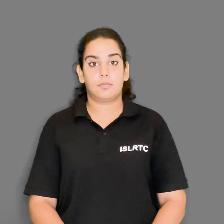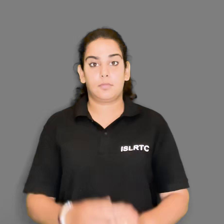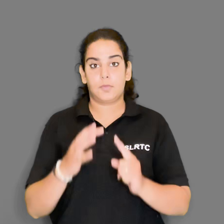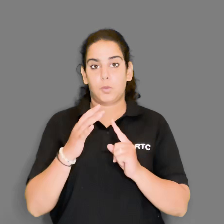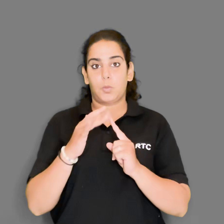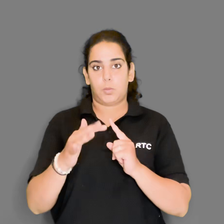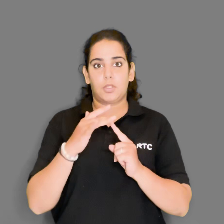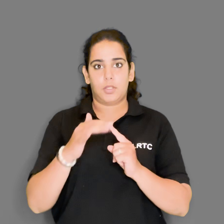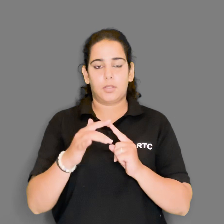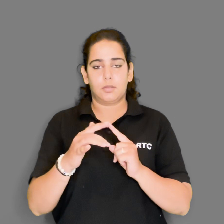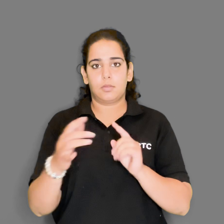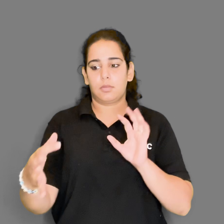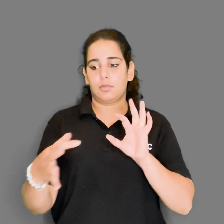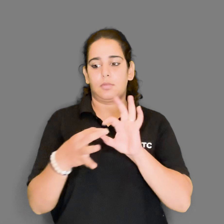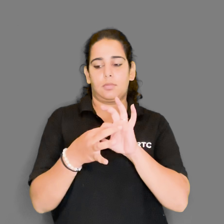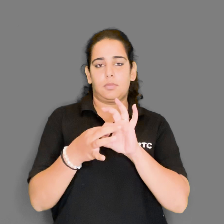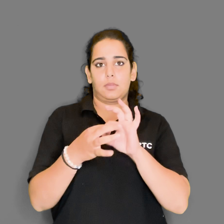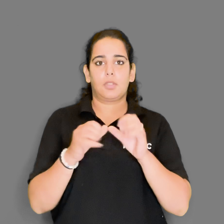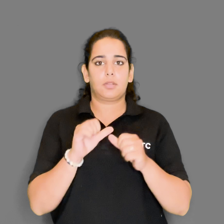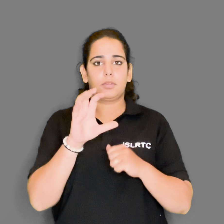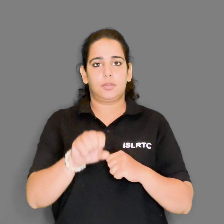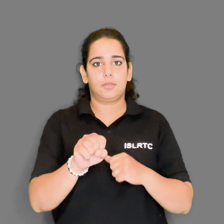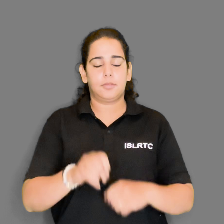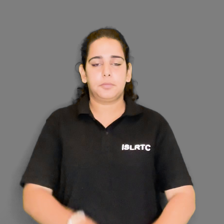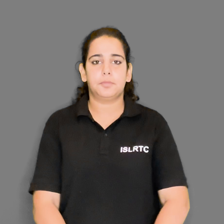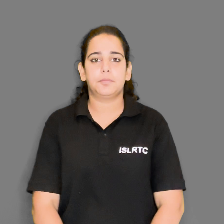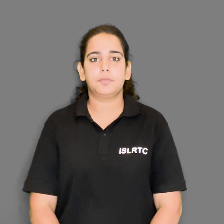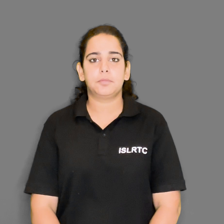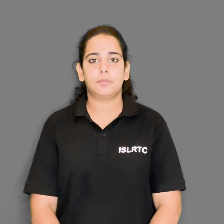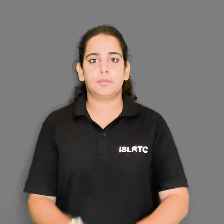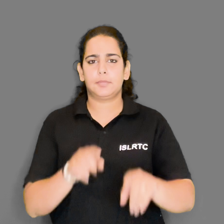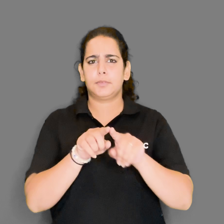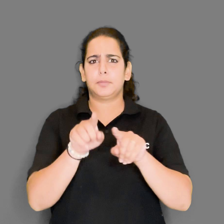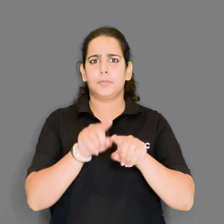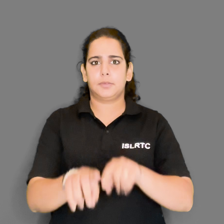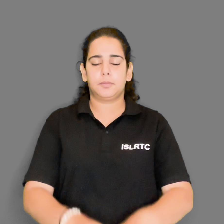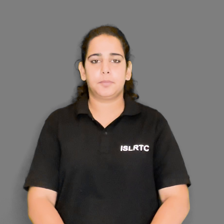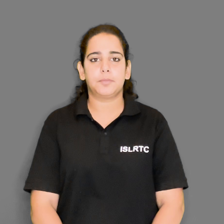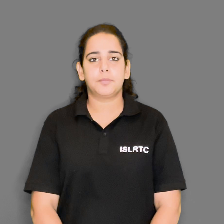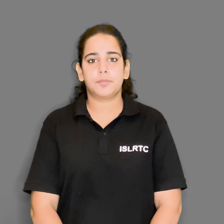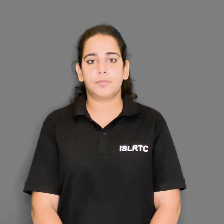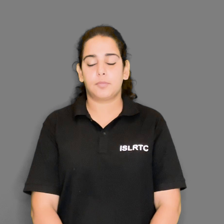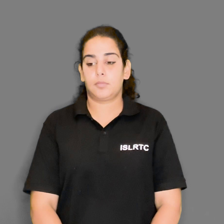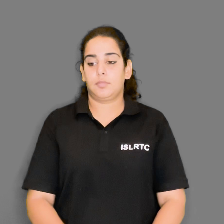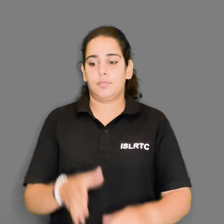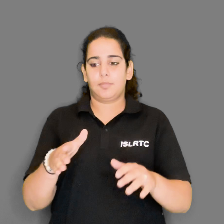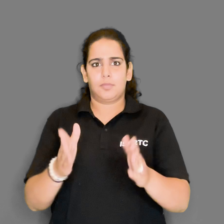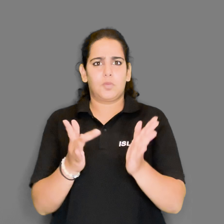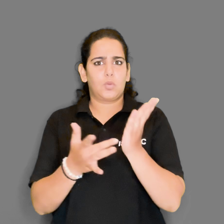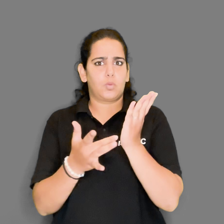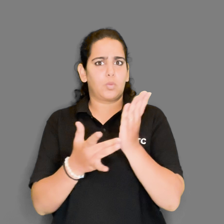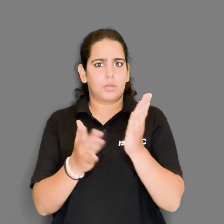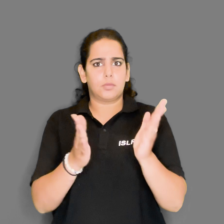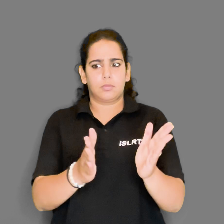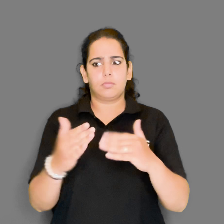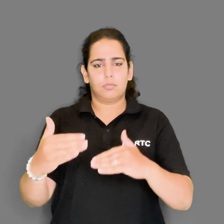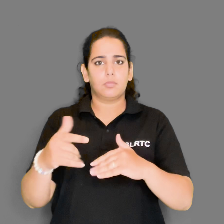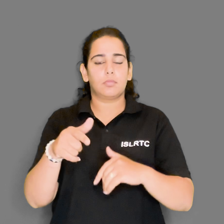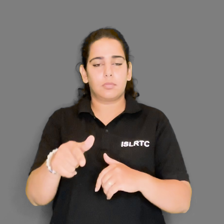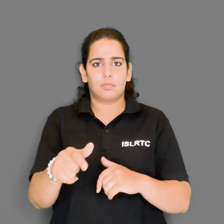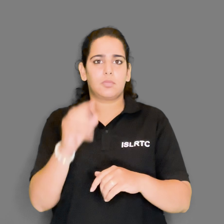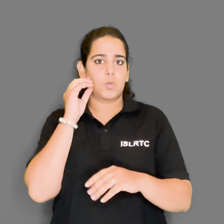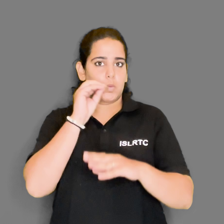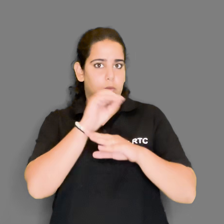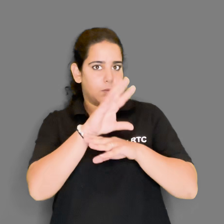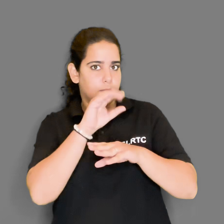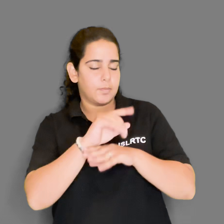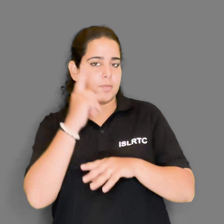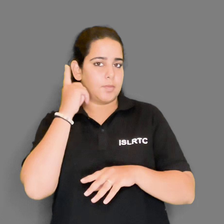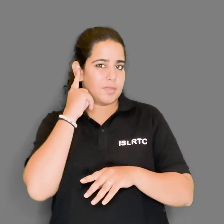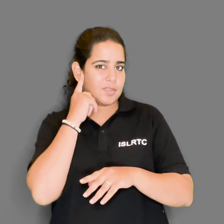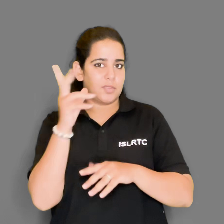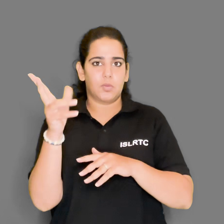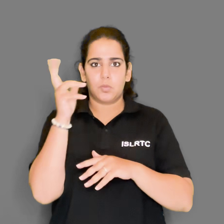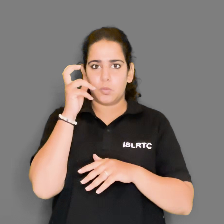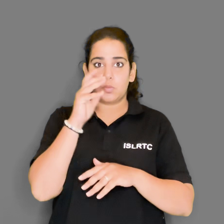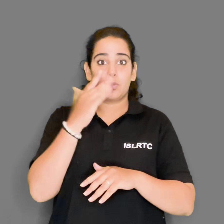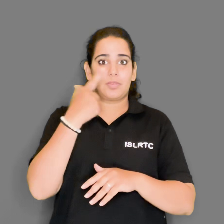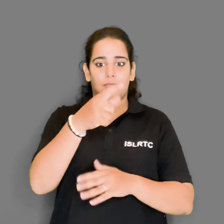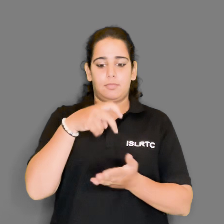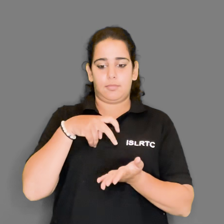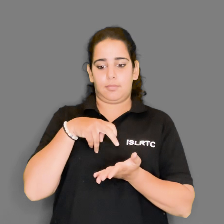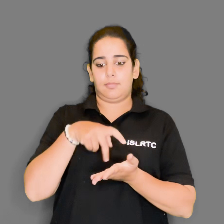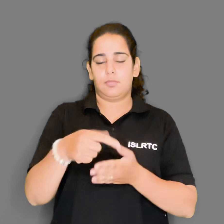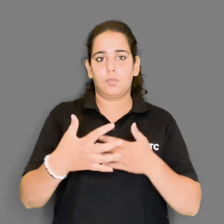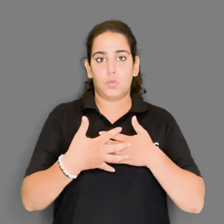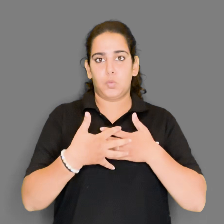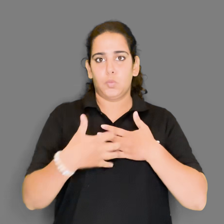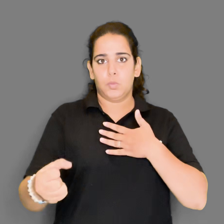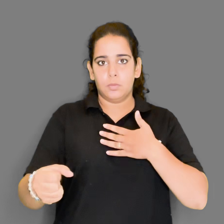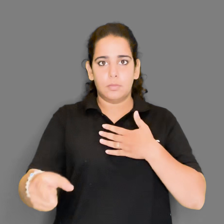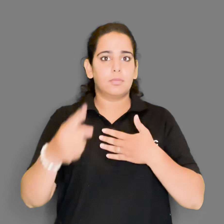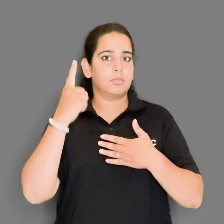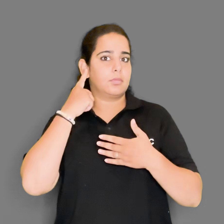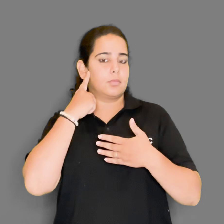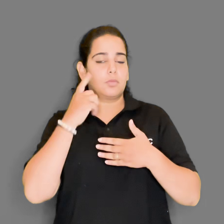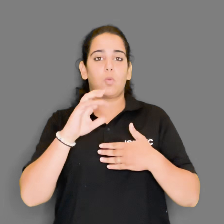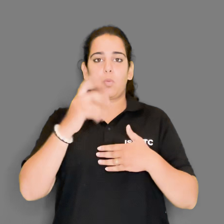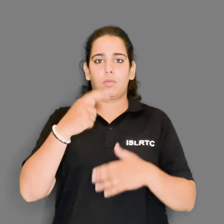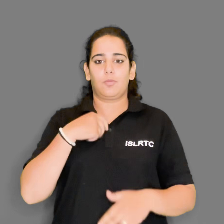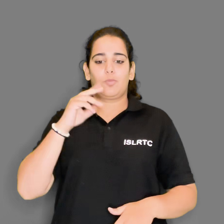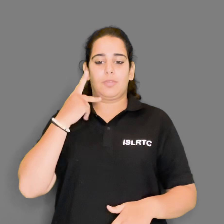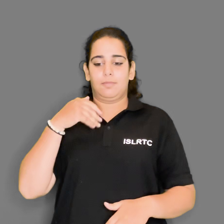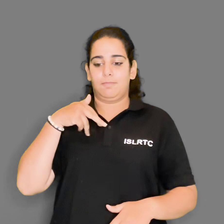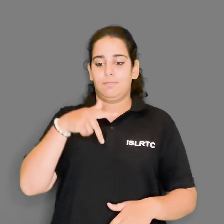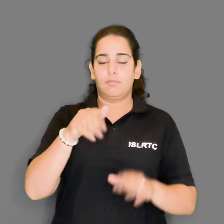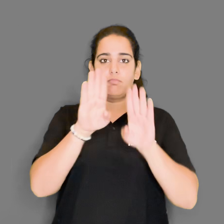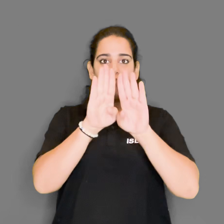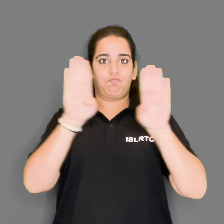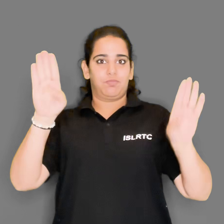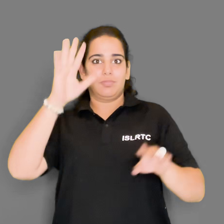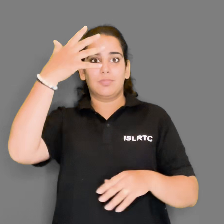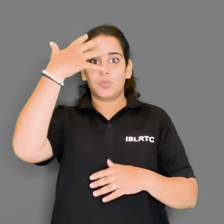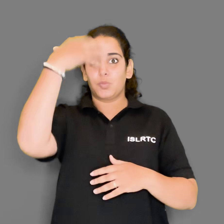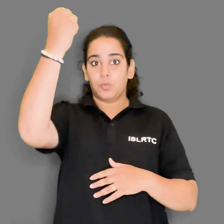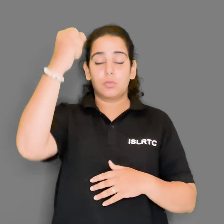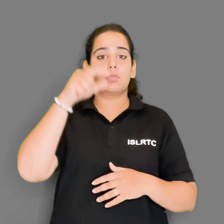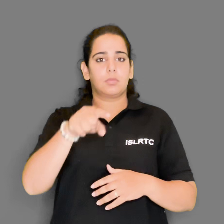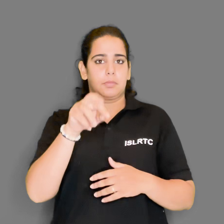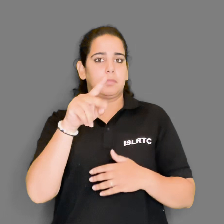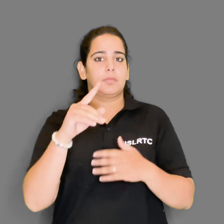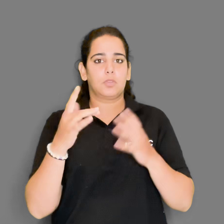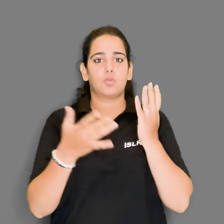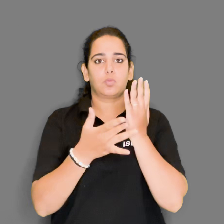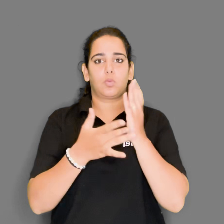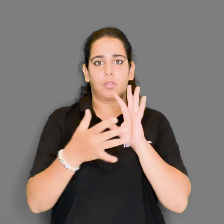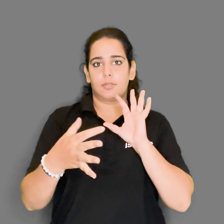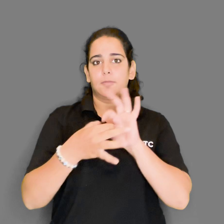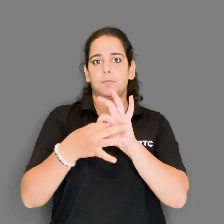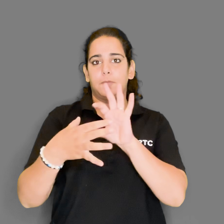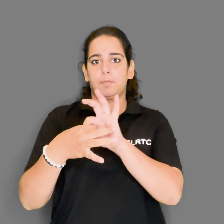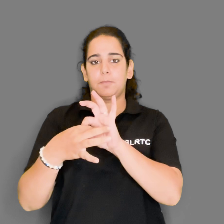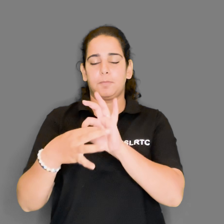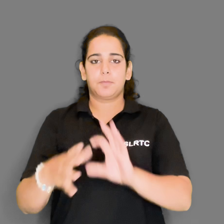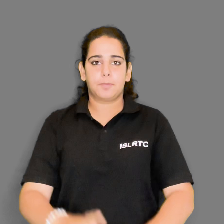Wearable Assistive Devices Devices worn on the body that enhance accessibility, such as smart glasses with augmented reality wearable sensors that alert individuals with hearing impairments to environmental sounds